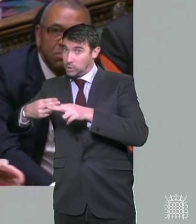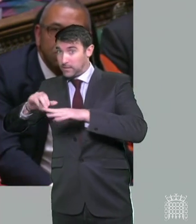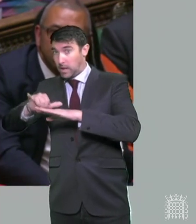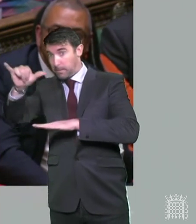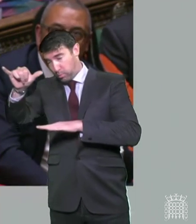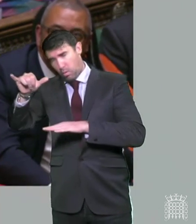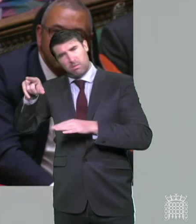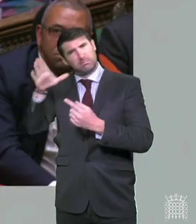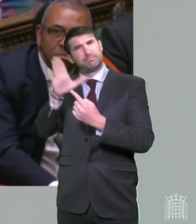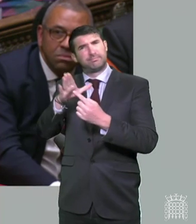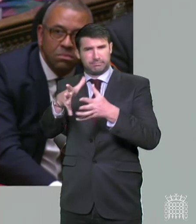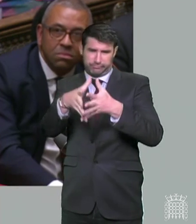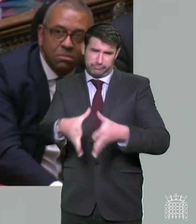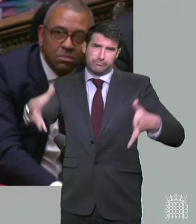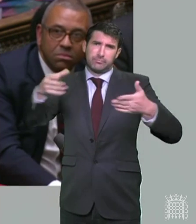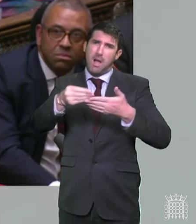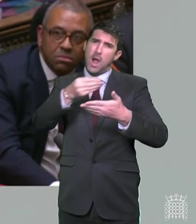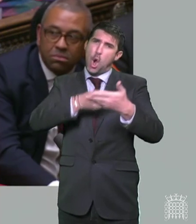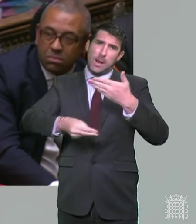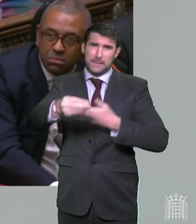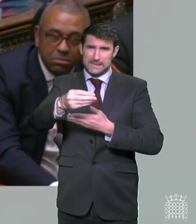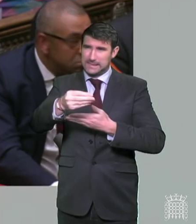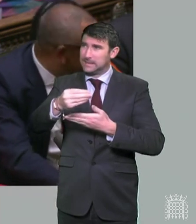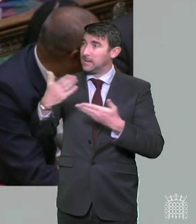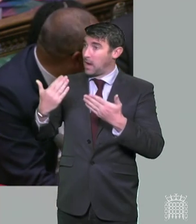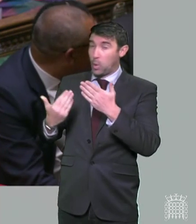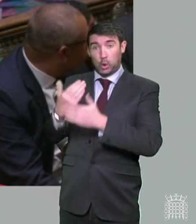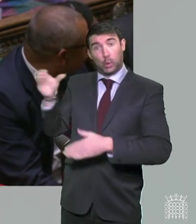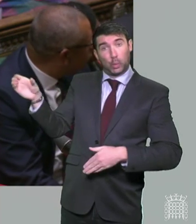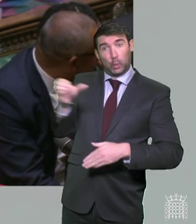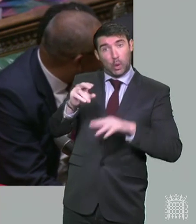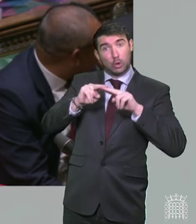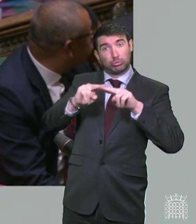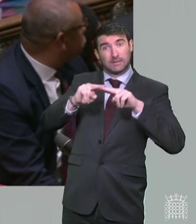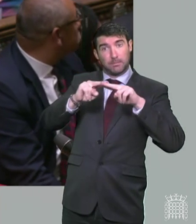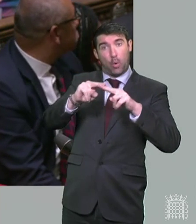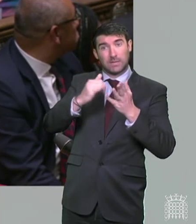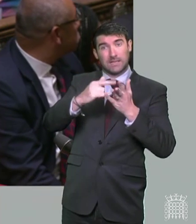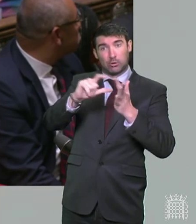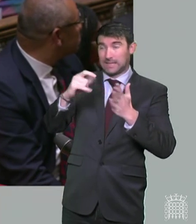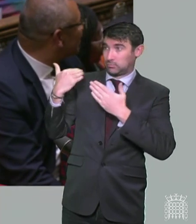I will make sure that the new Secretary of State for Transport is immediately on the issue.